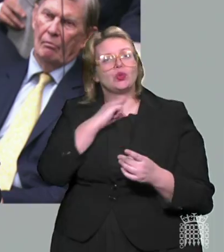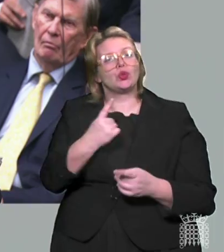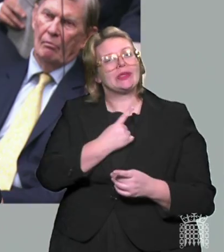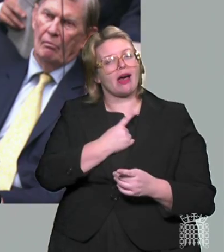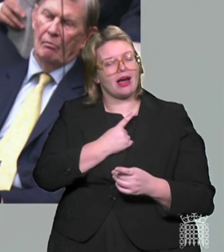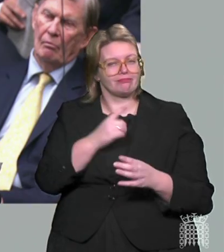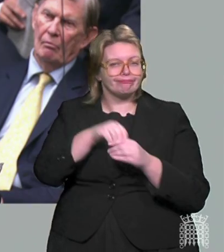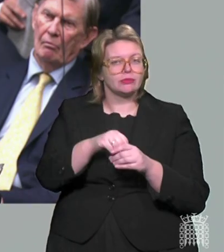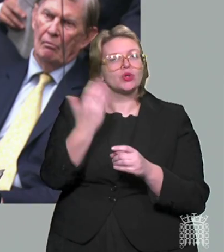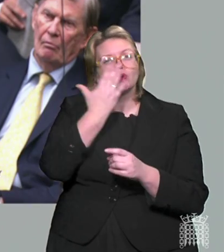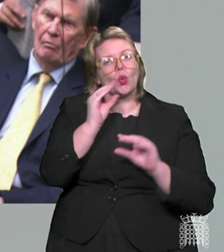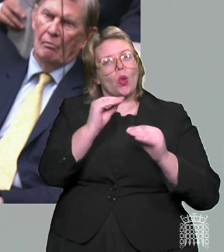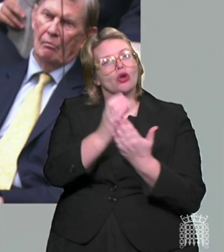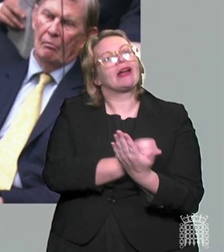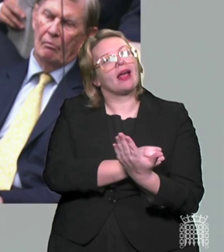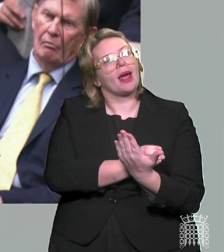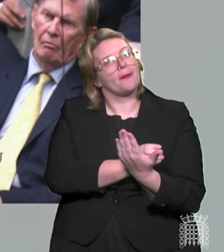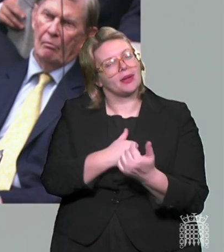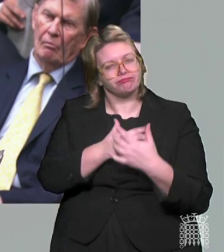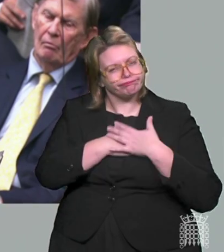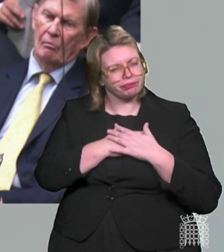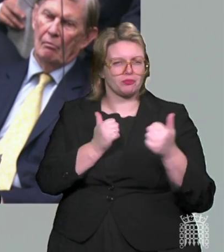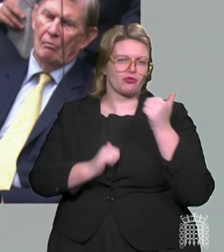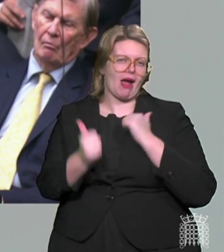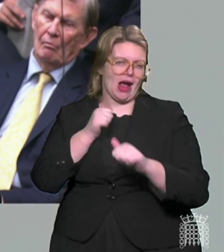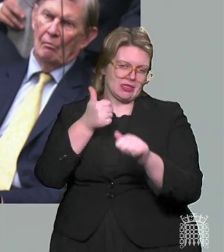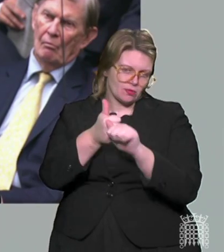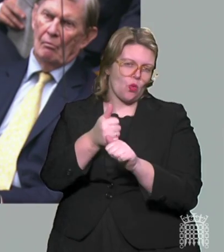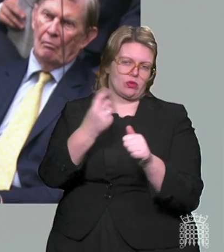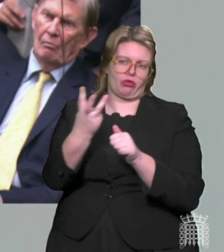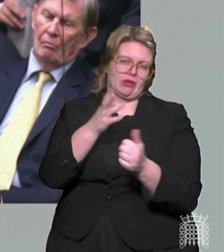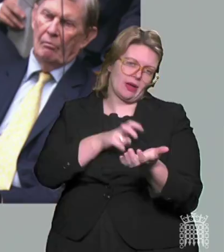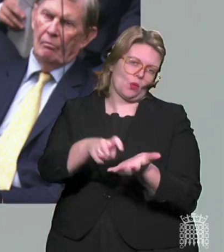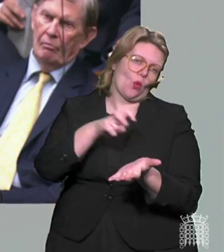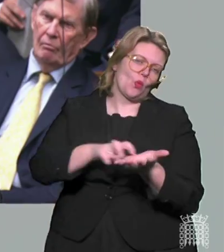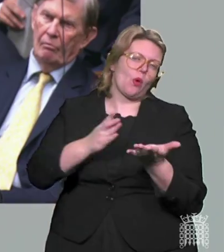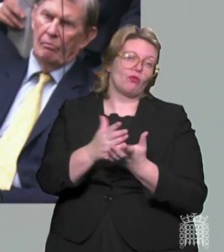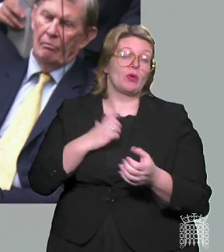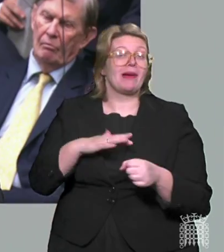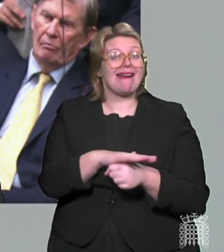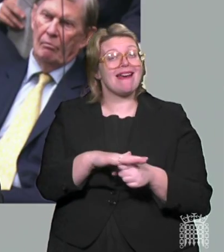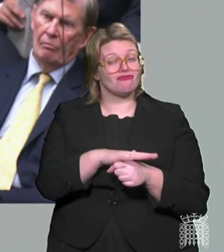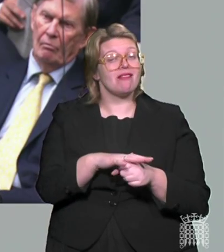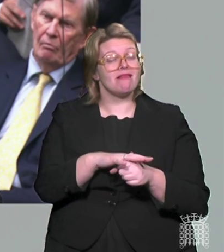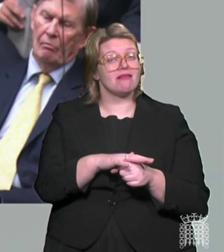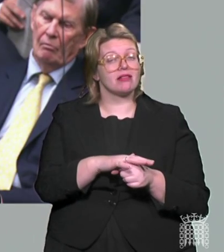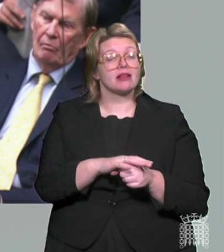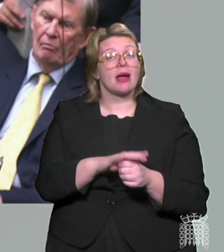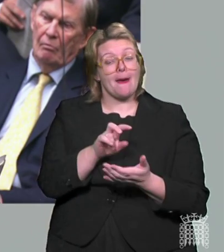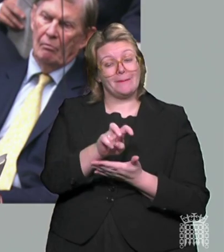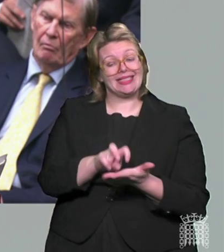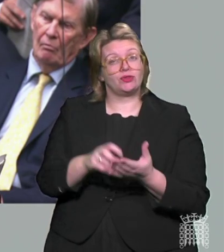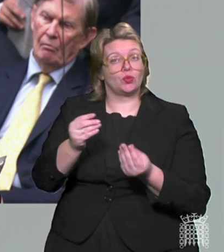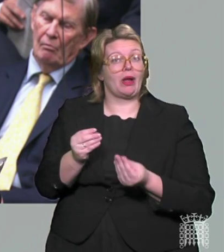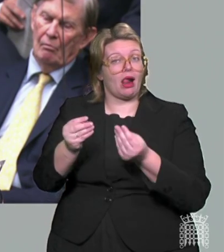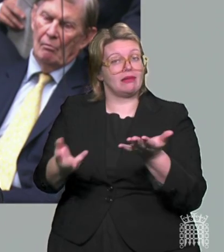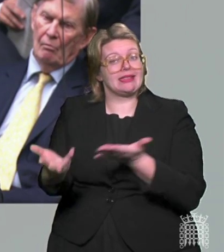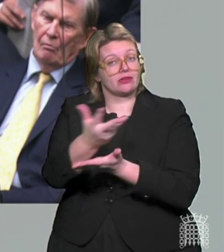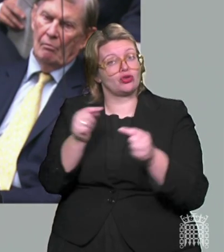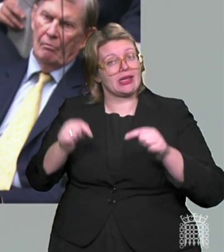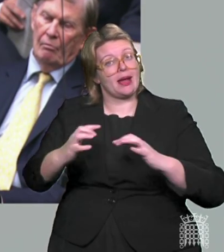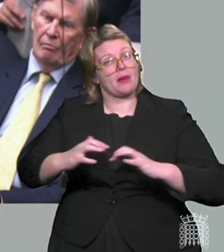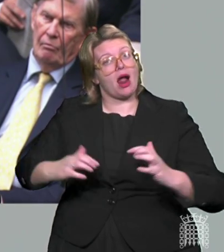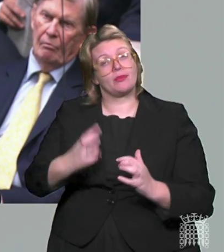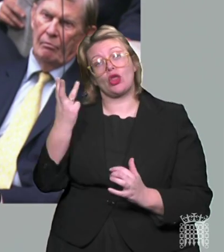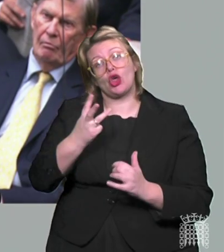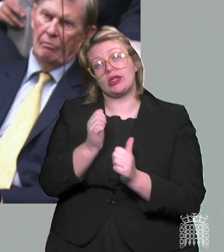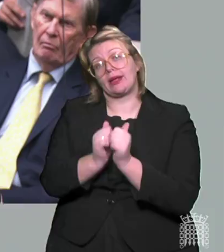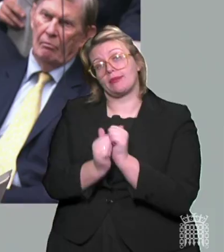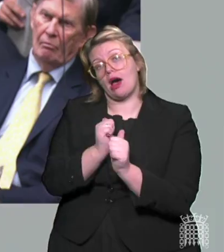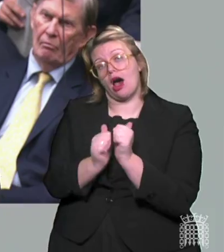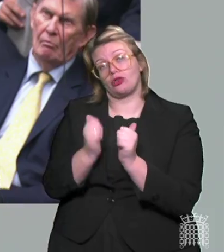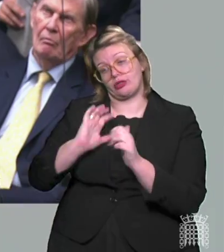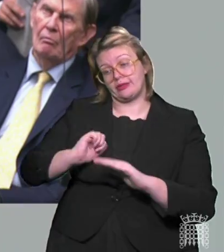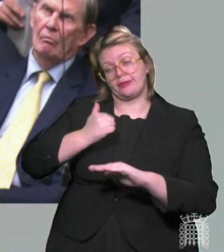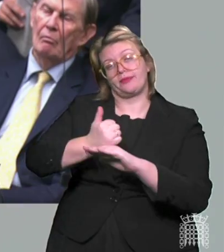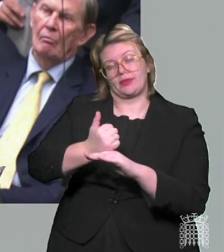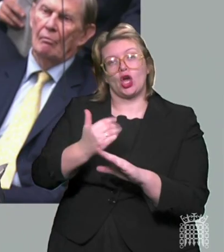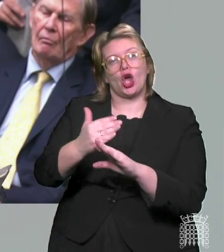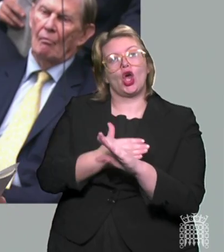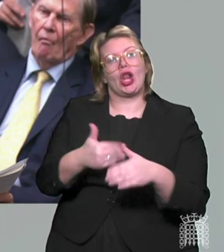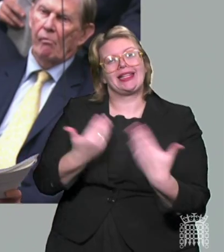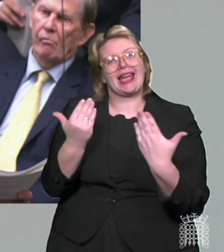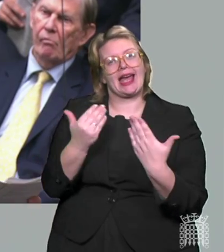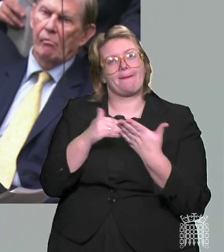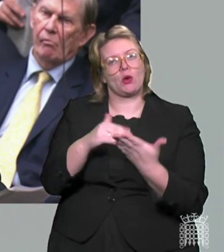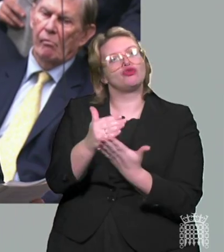I have been humbled to support them, by joining them on their UK walk as they came through Penrith; with their petition, which is due for parliamentary debate on 13 March; and with my early-day motion, which has had support from across the House.